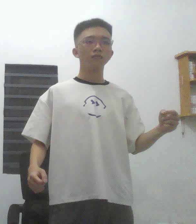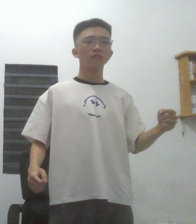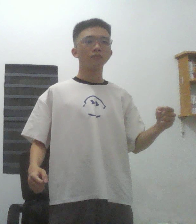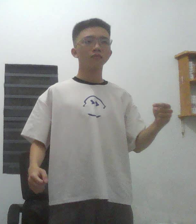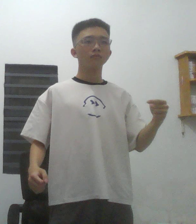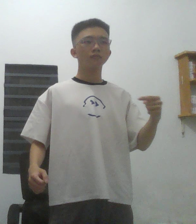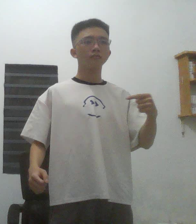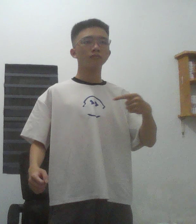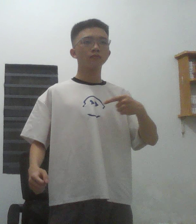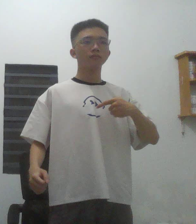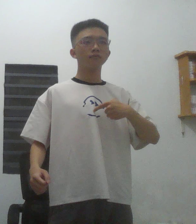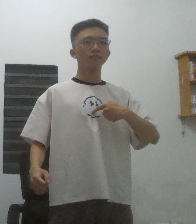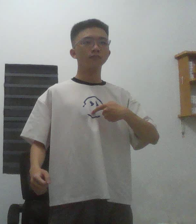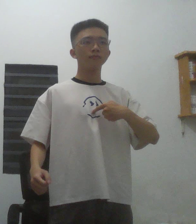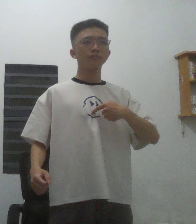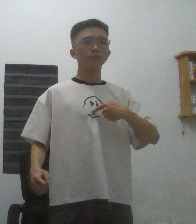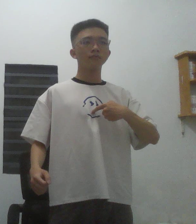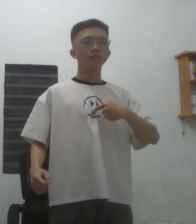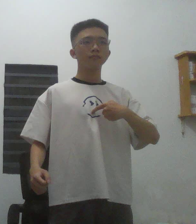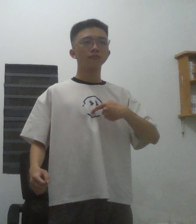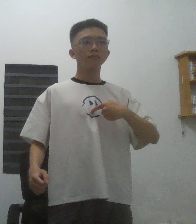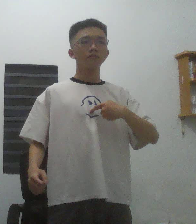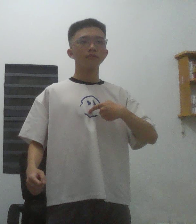toi